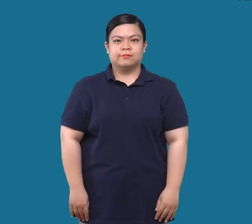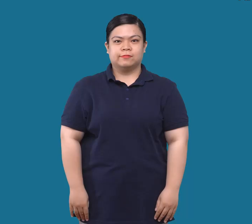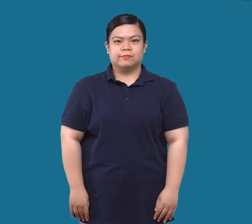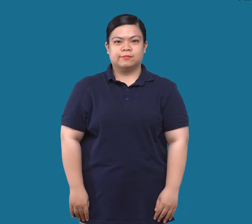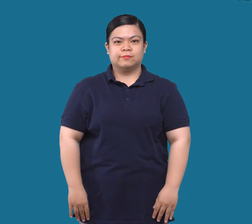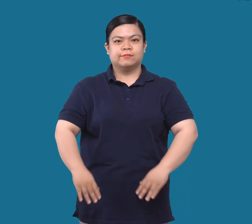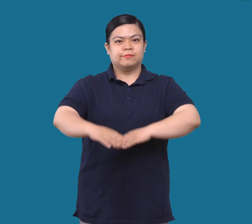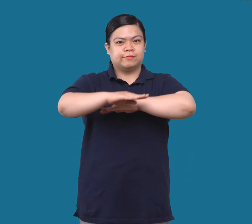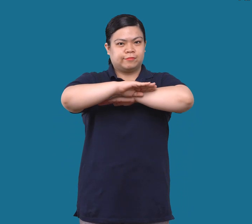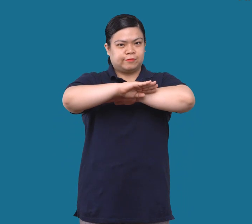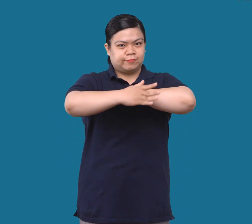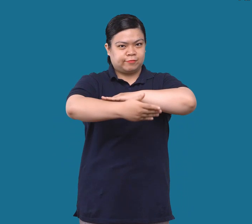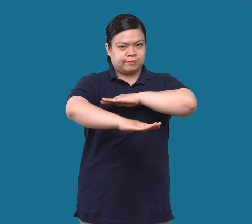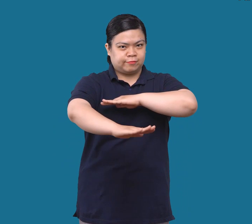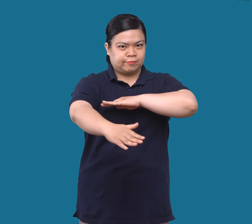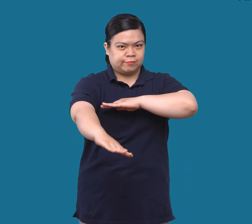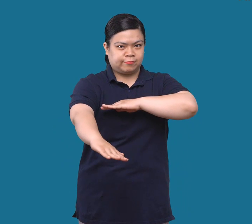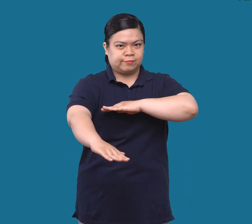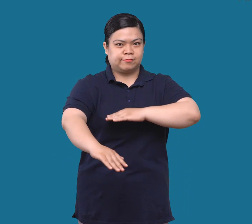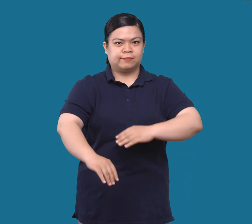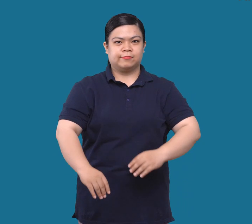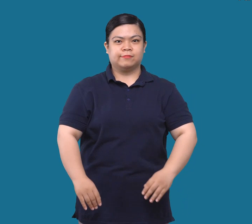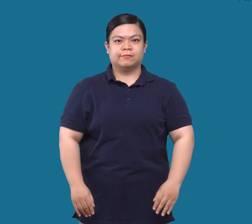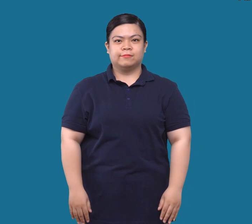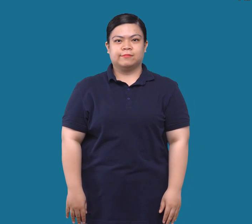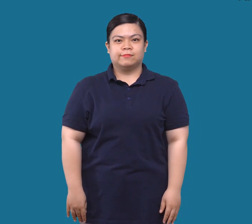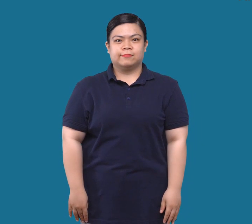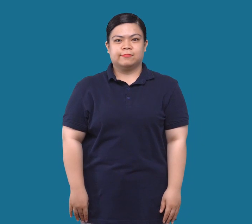ruộng bậc thang